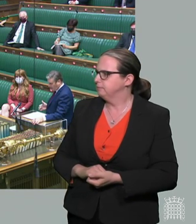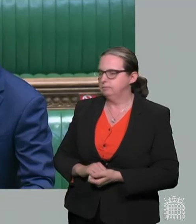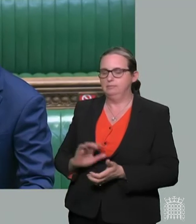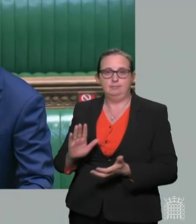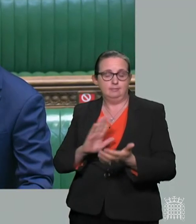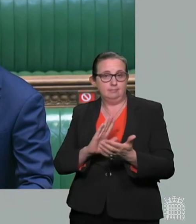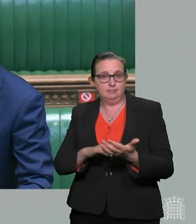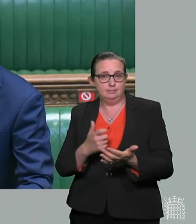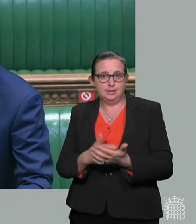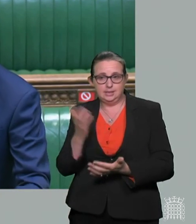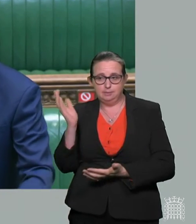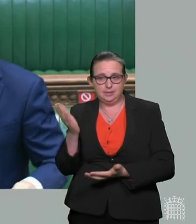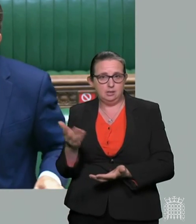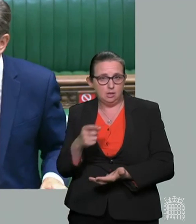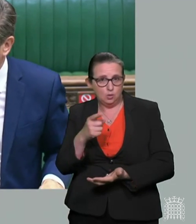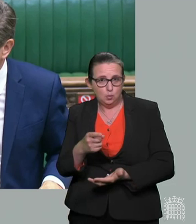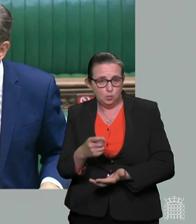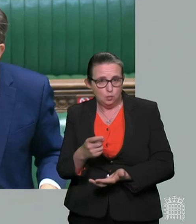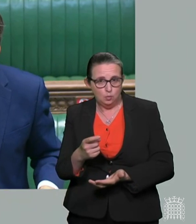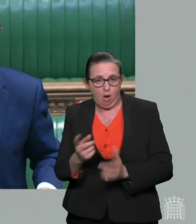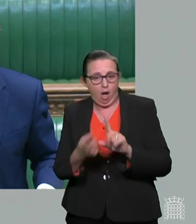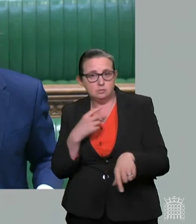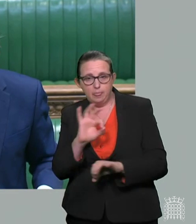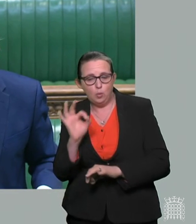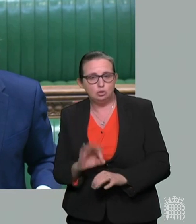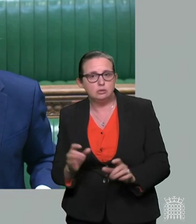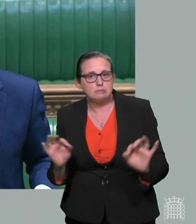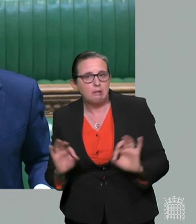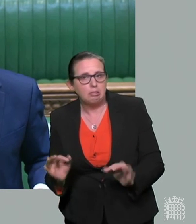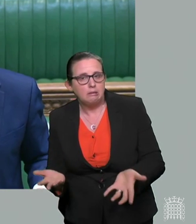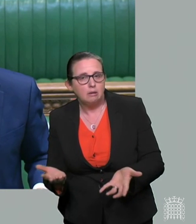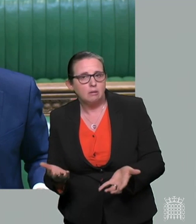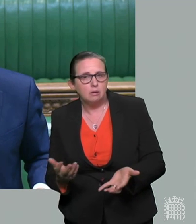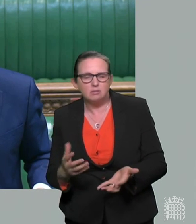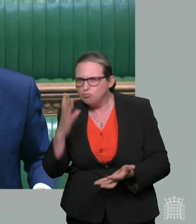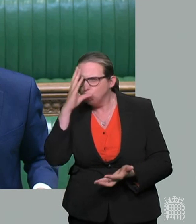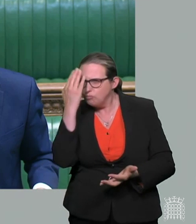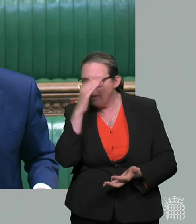It rings hollow. Let me remind the Prime Minister and the House.